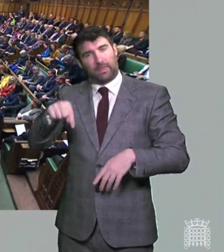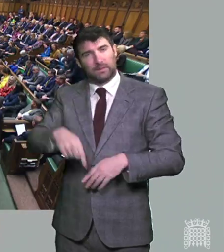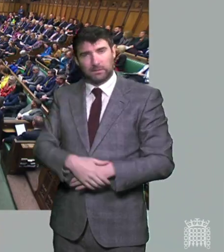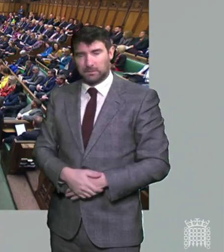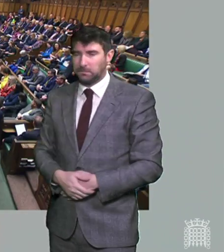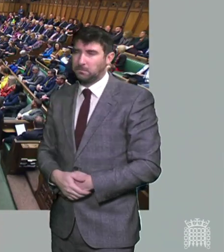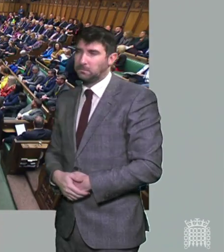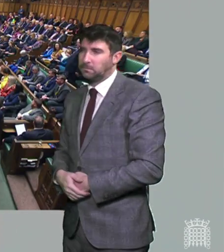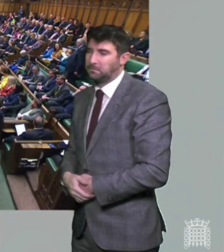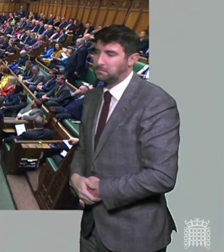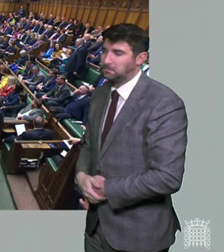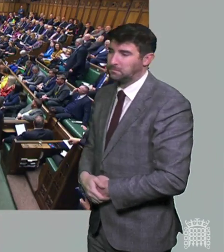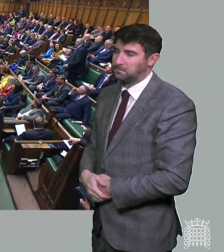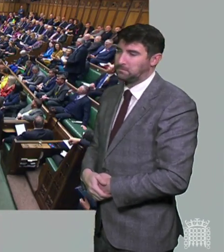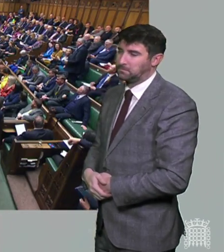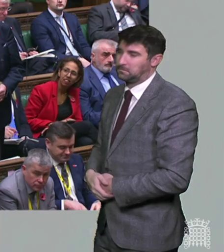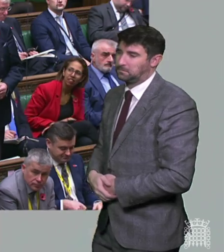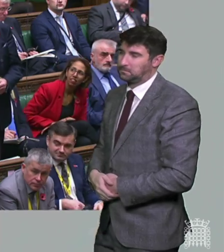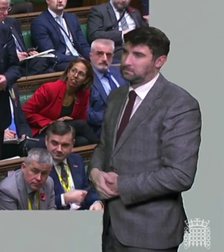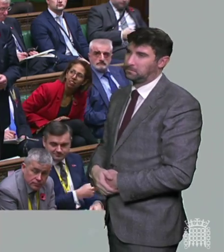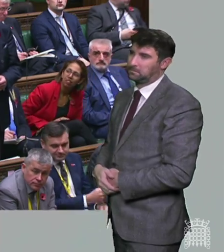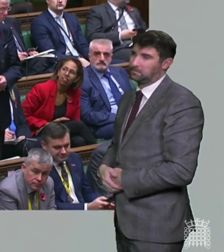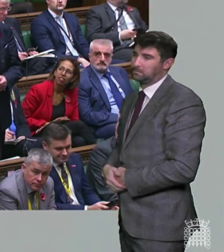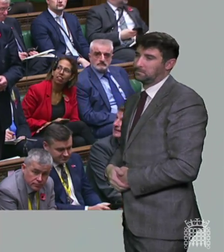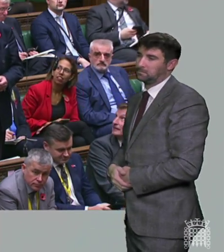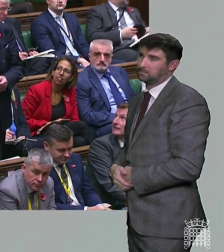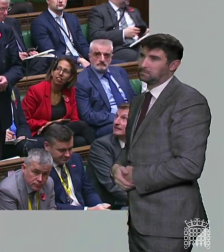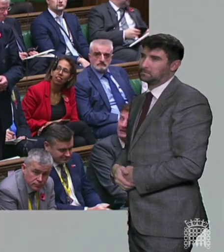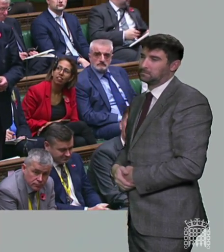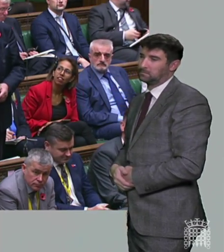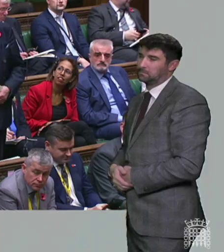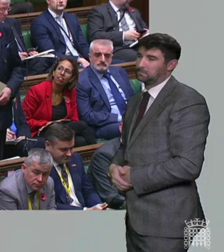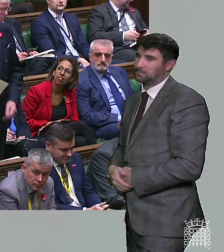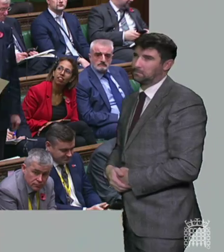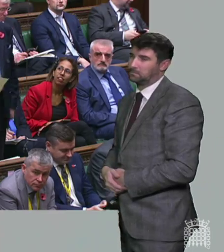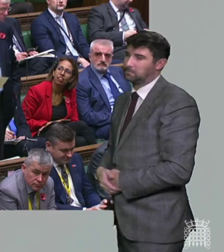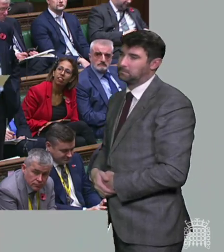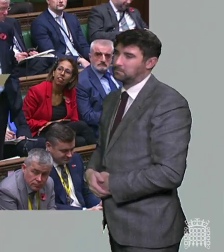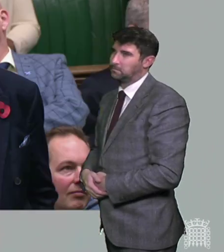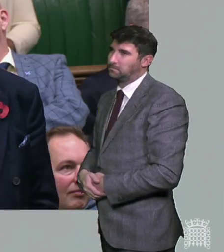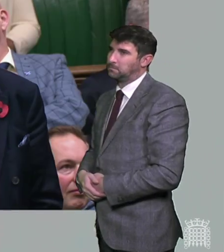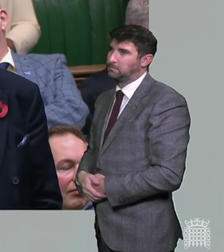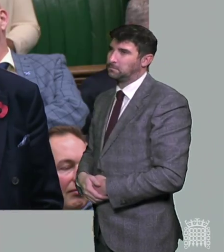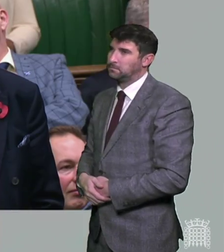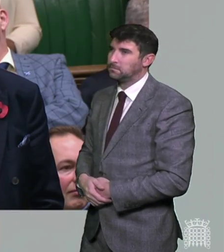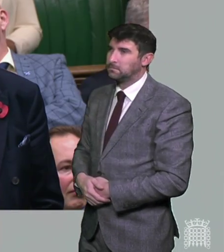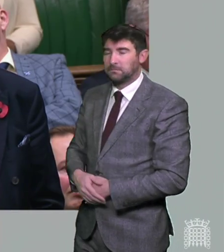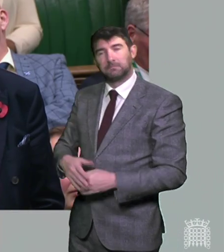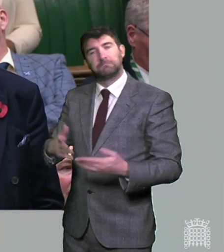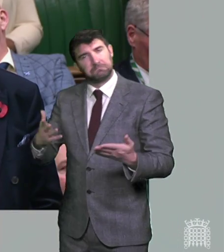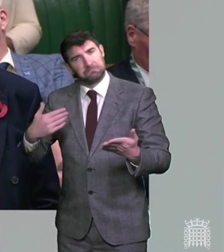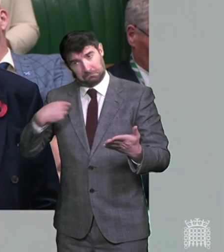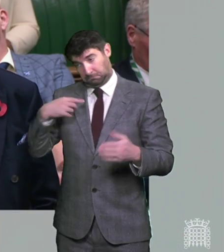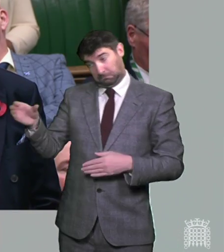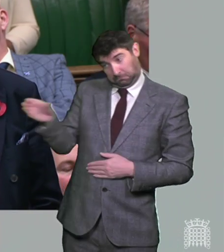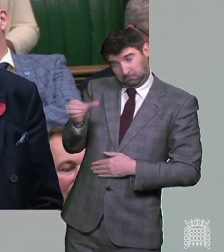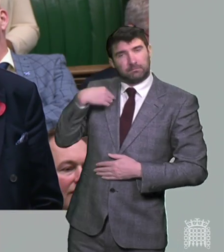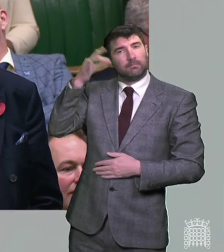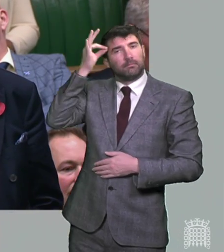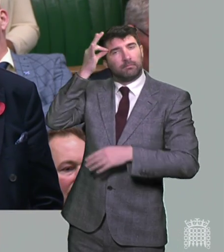A constituent of mine is a supermarket worker who is paid four-weekly.